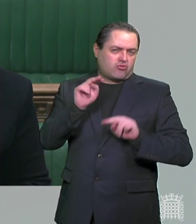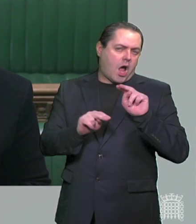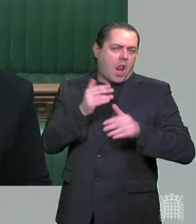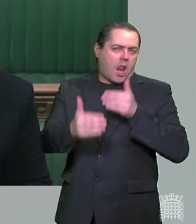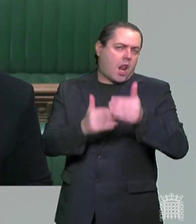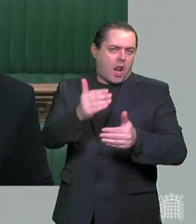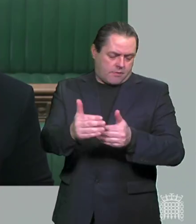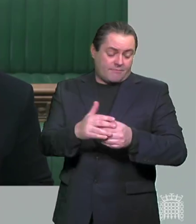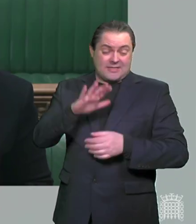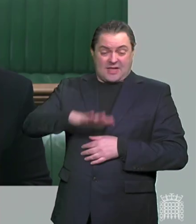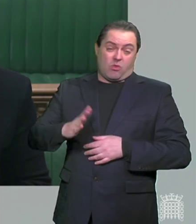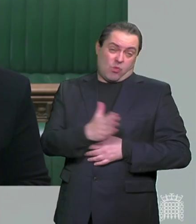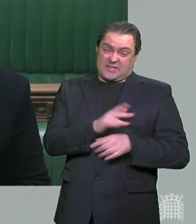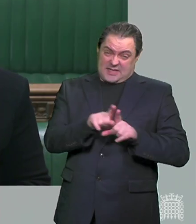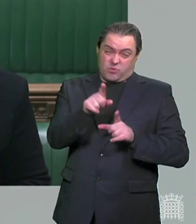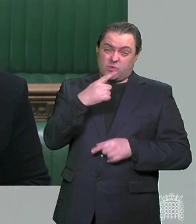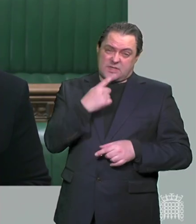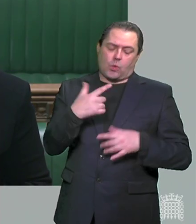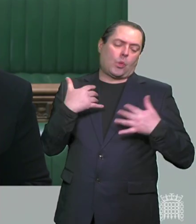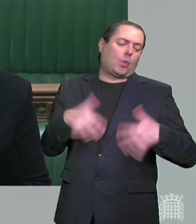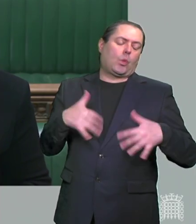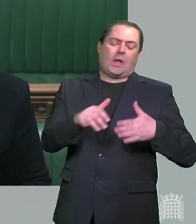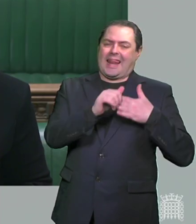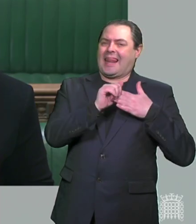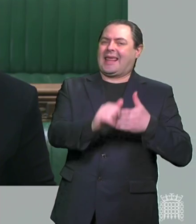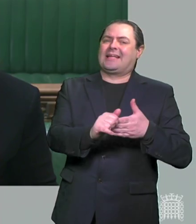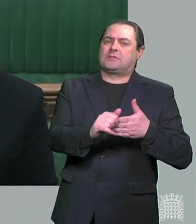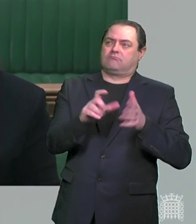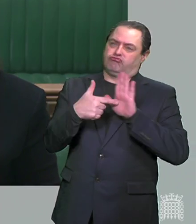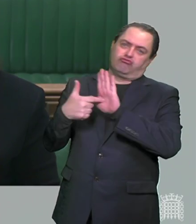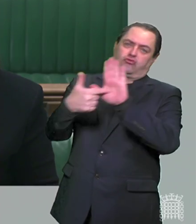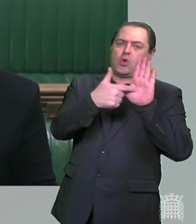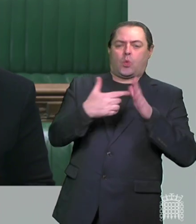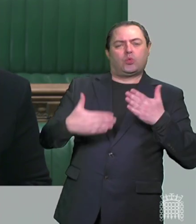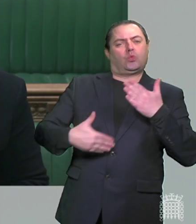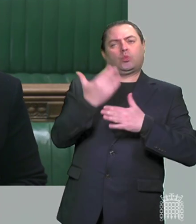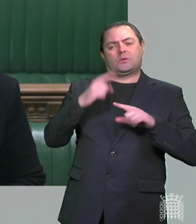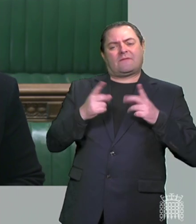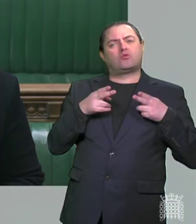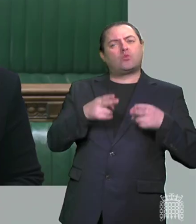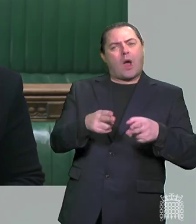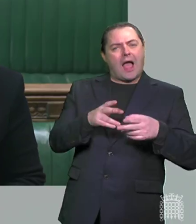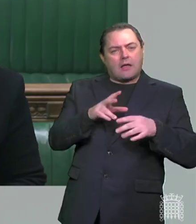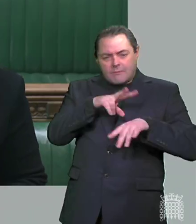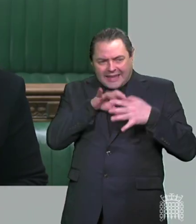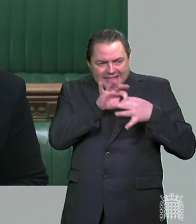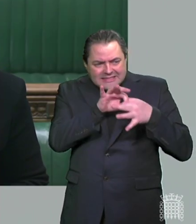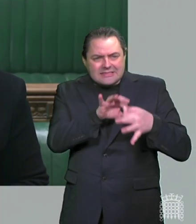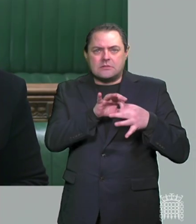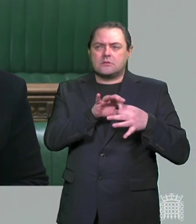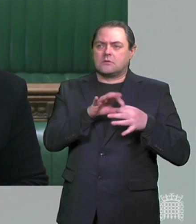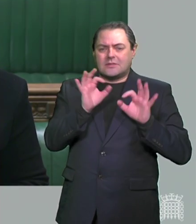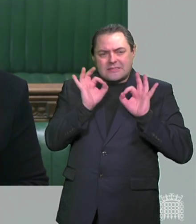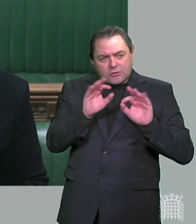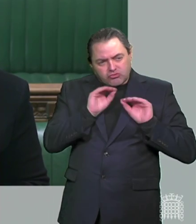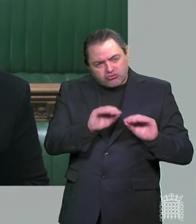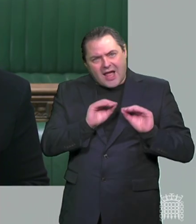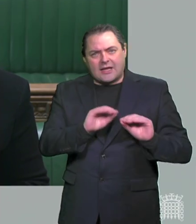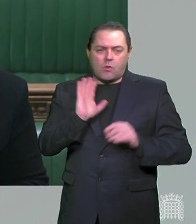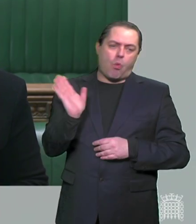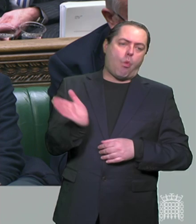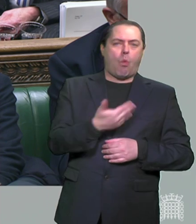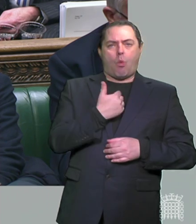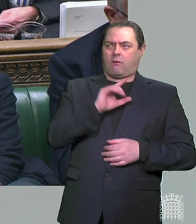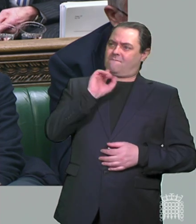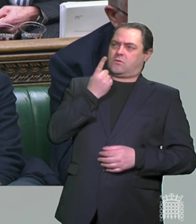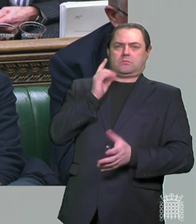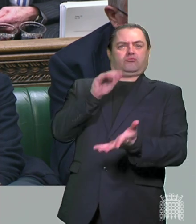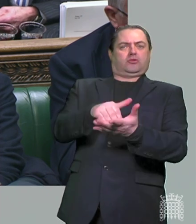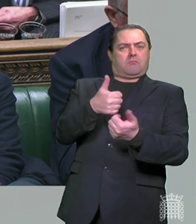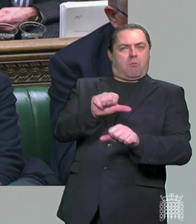The south-west, as the honourable Lady has outlined, is showing the way by demonstrating new ways of working with the police, providing specialist training to all first responders.